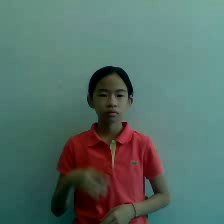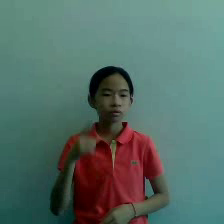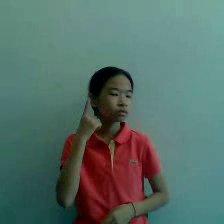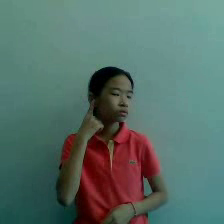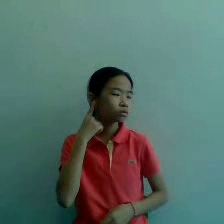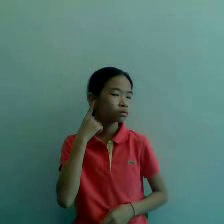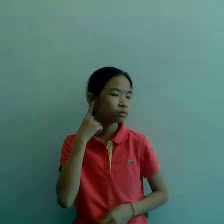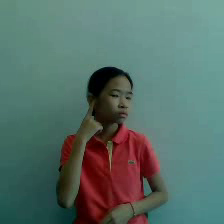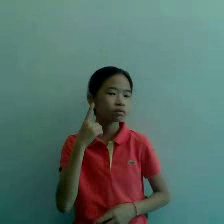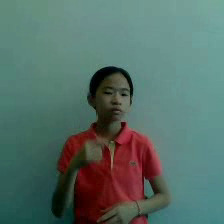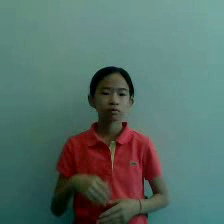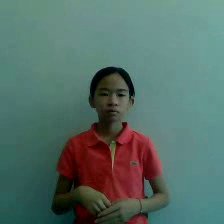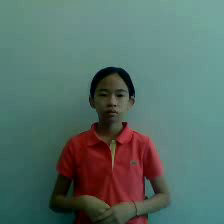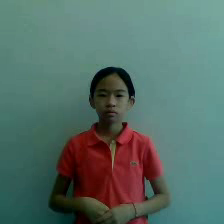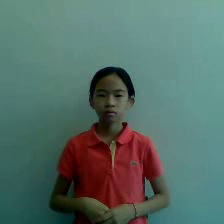Nghe